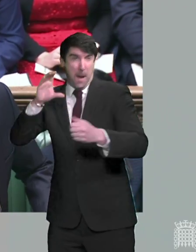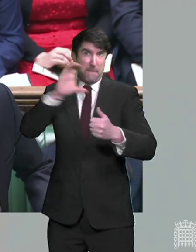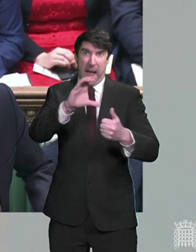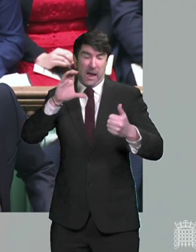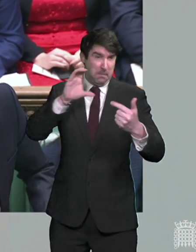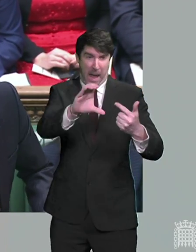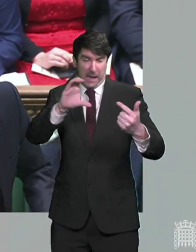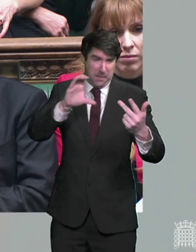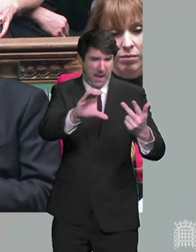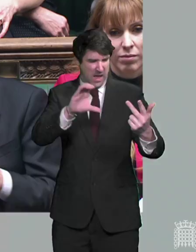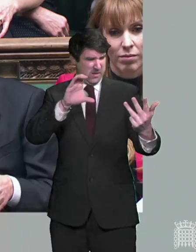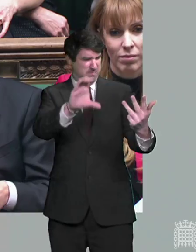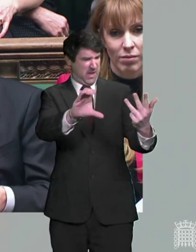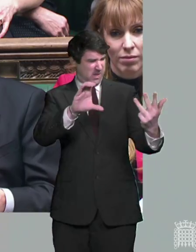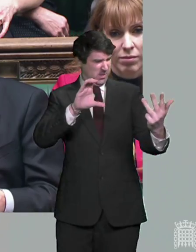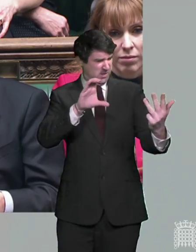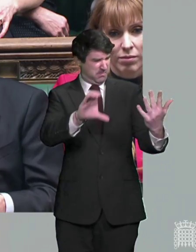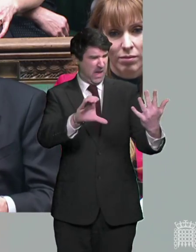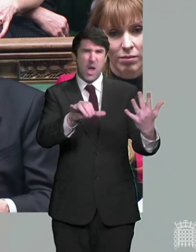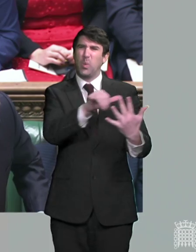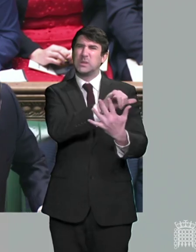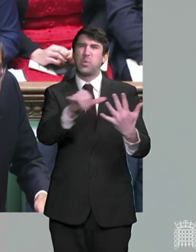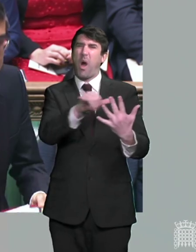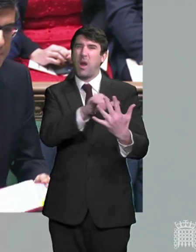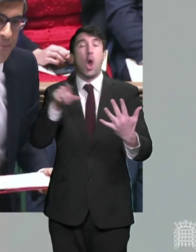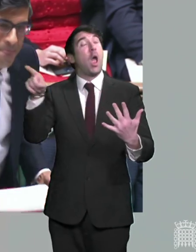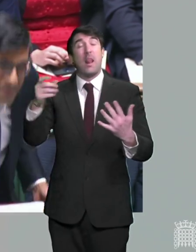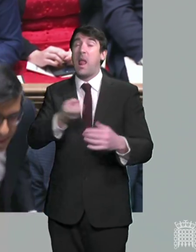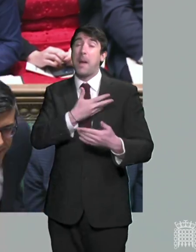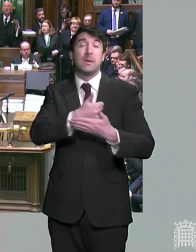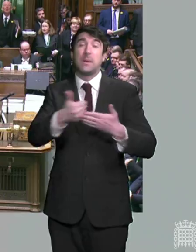It is the same old Labour party: always running out of other people’s money.